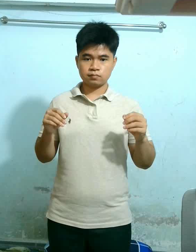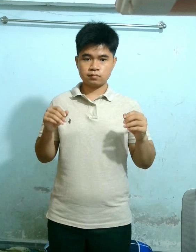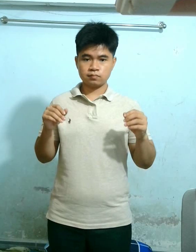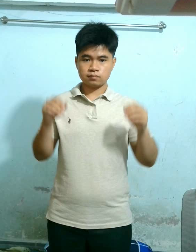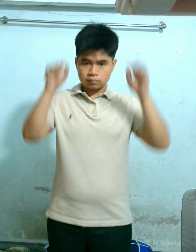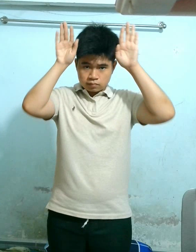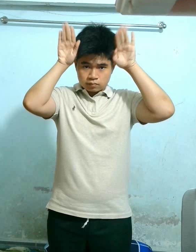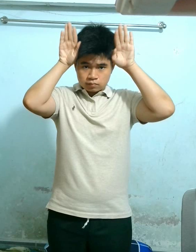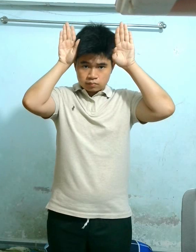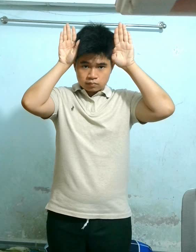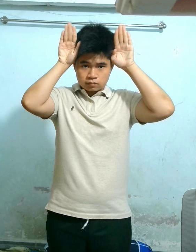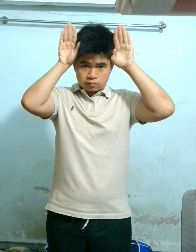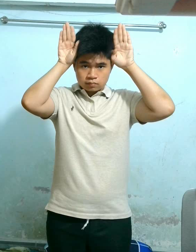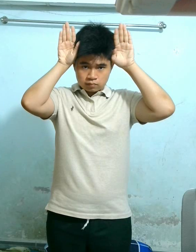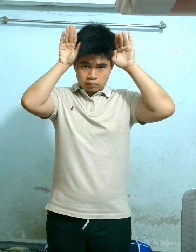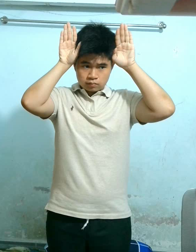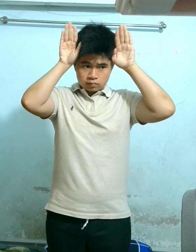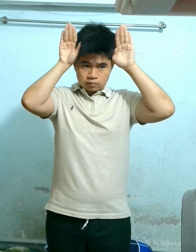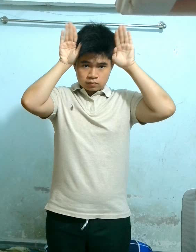cho